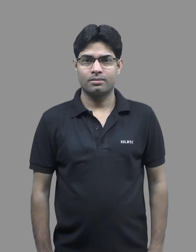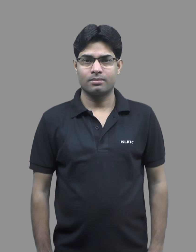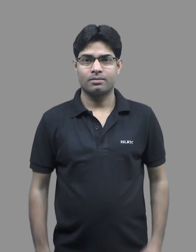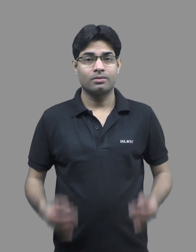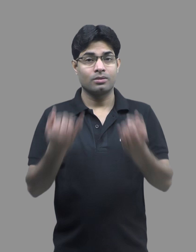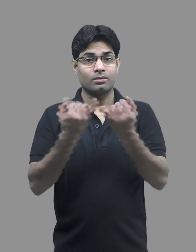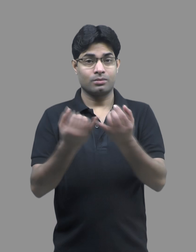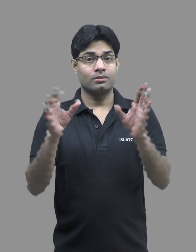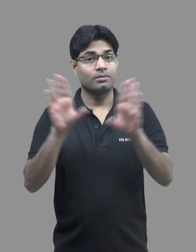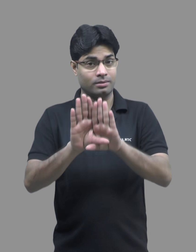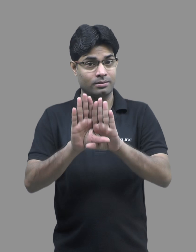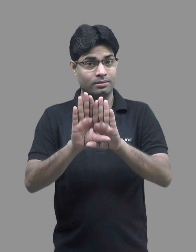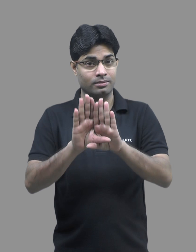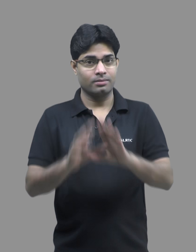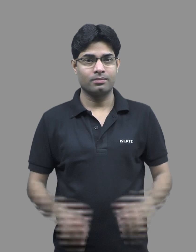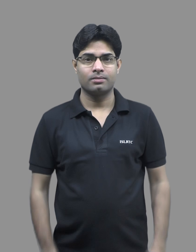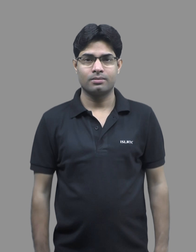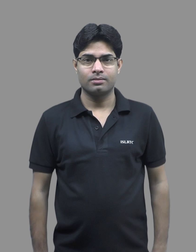Sunday